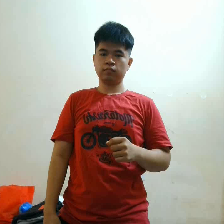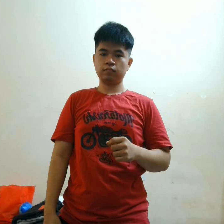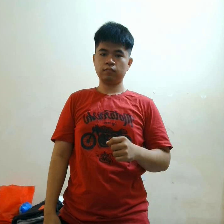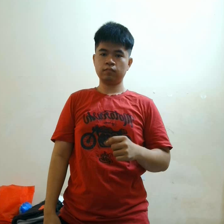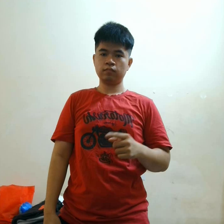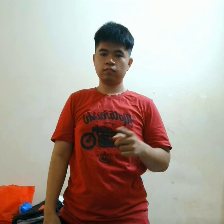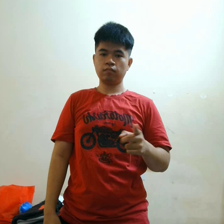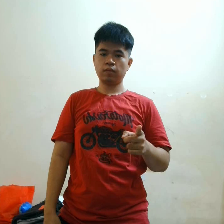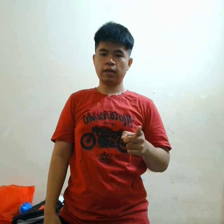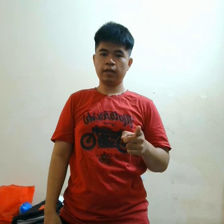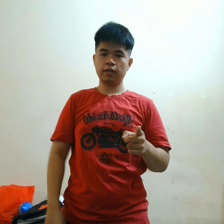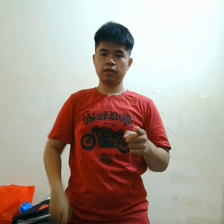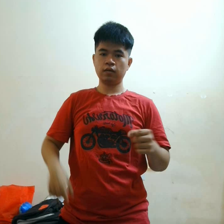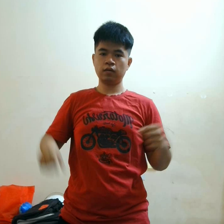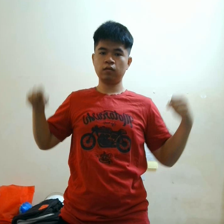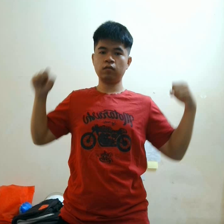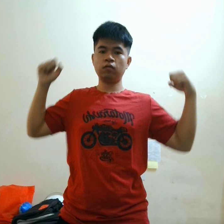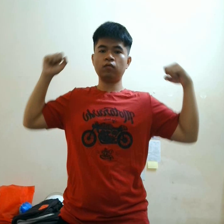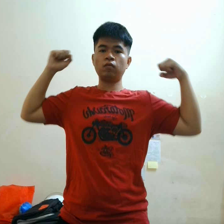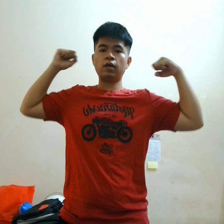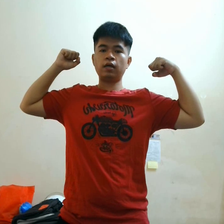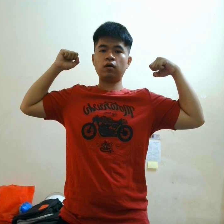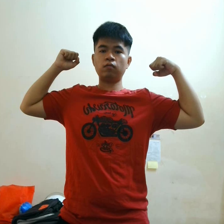ban khoe khong